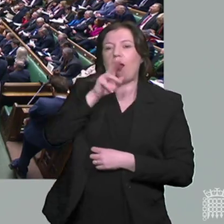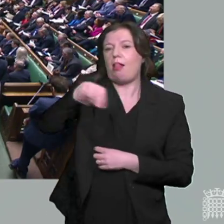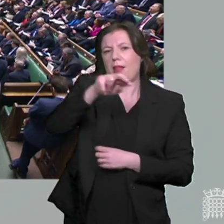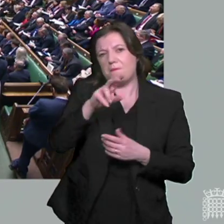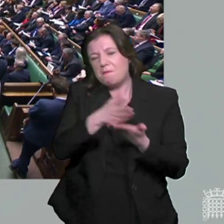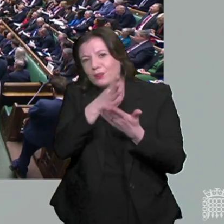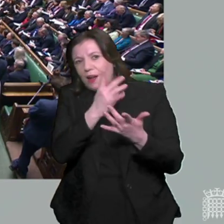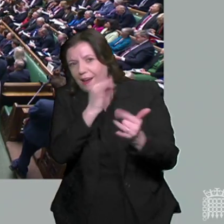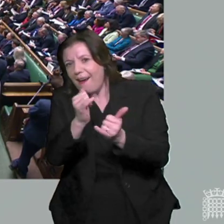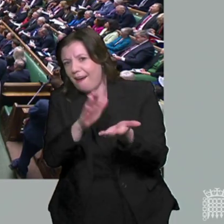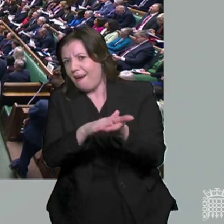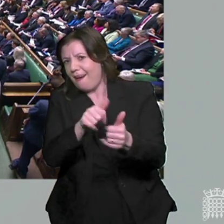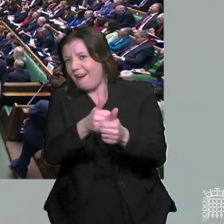I call the Scottish National party leader.